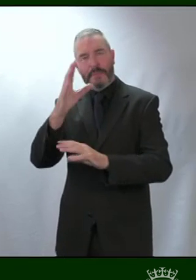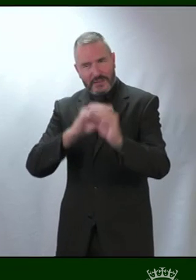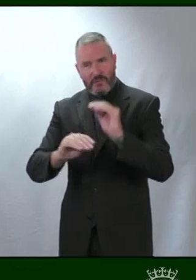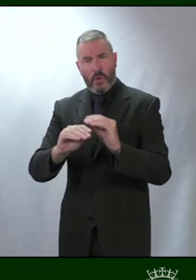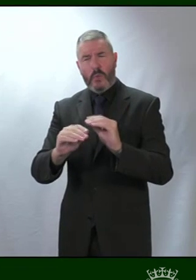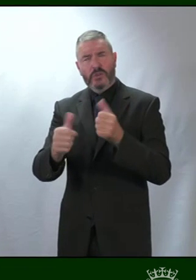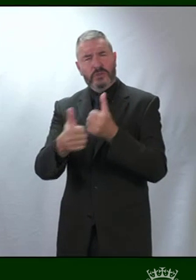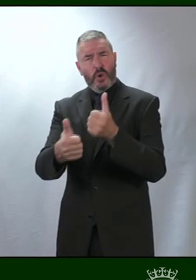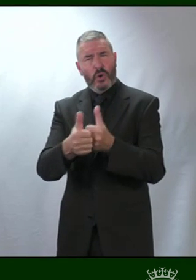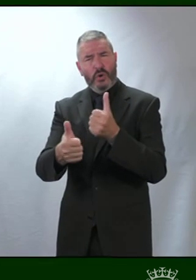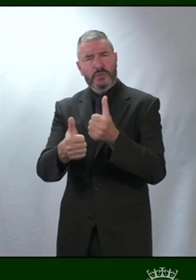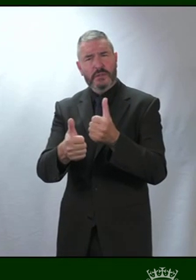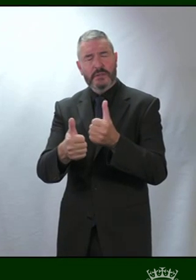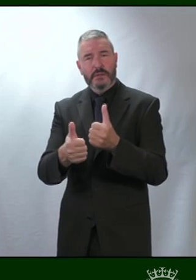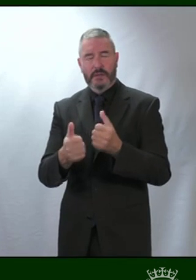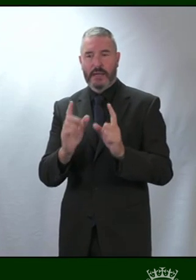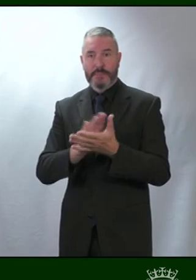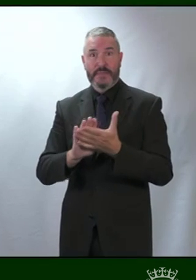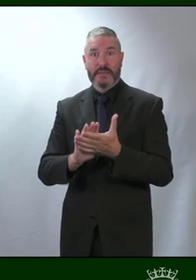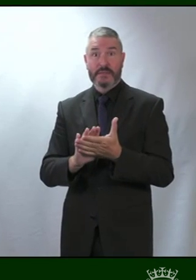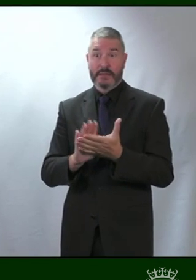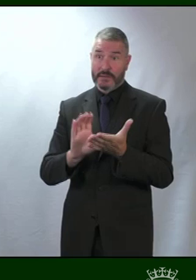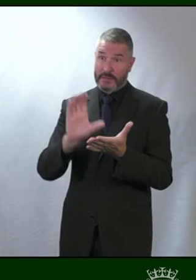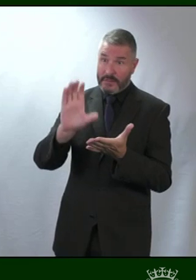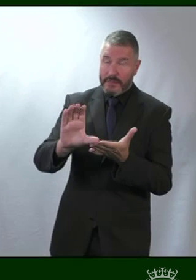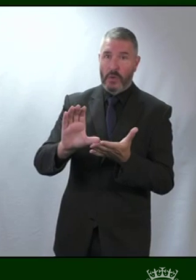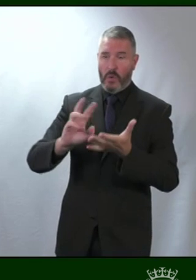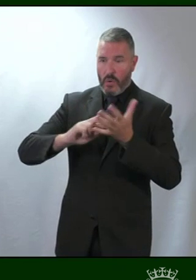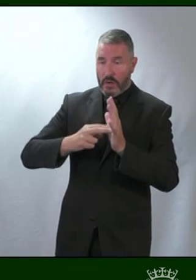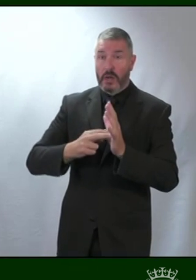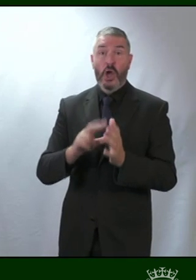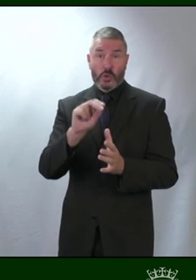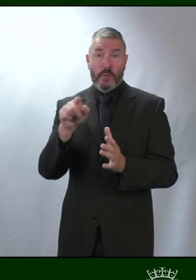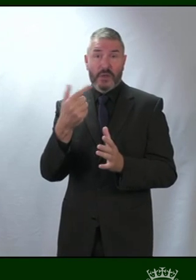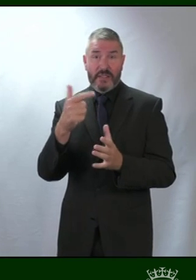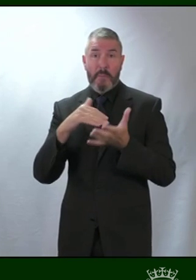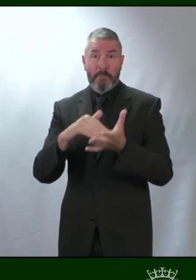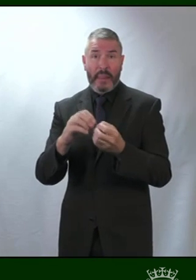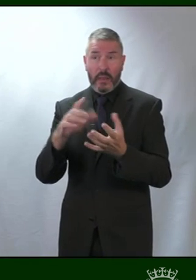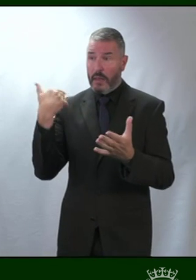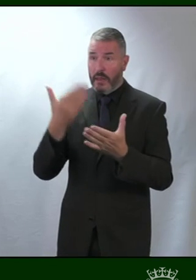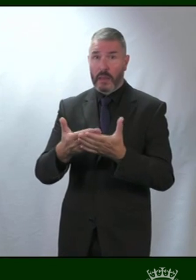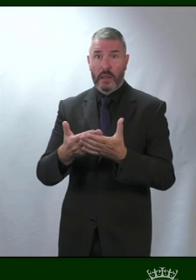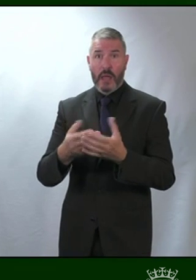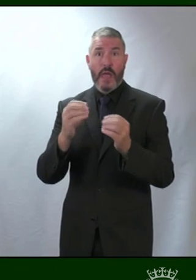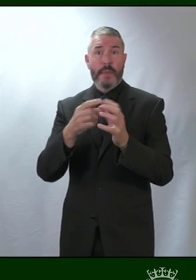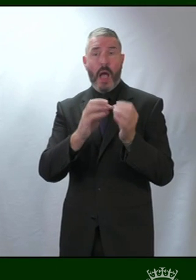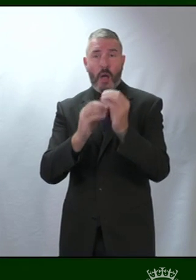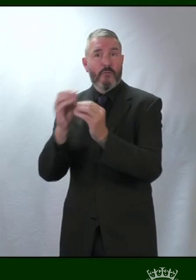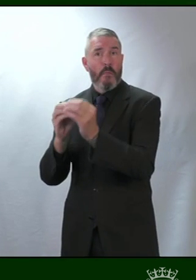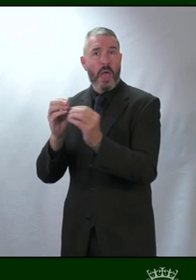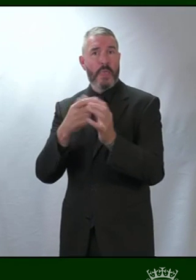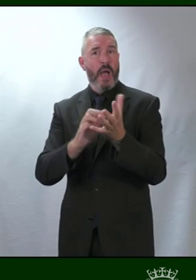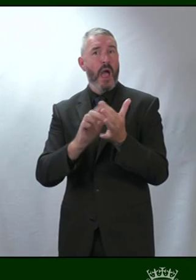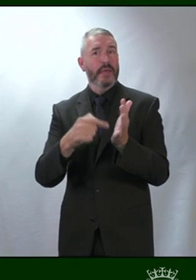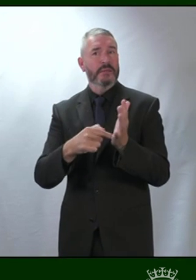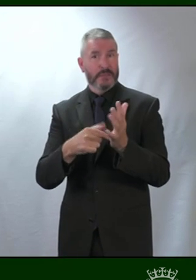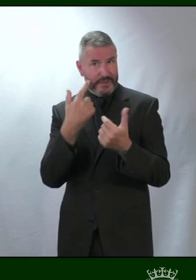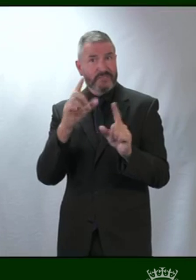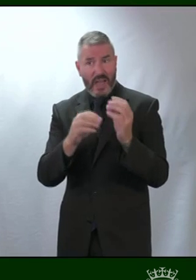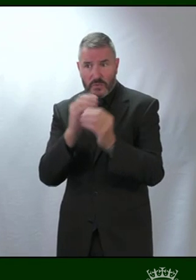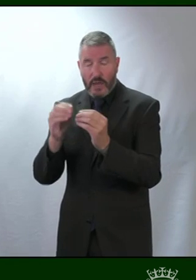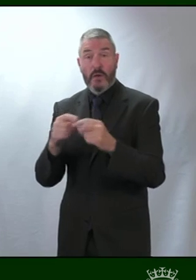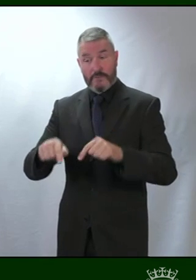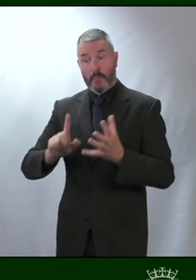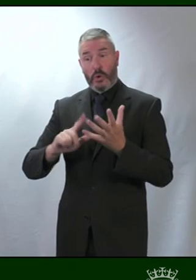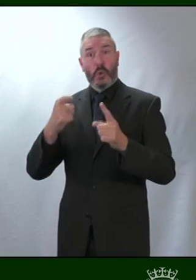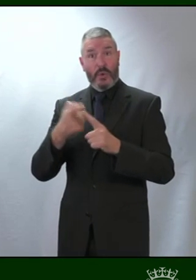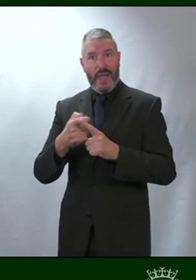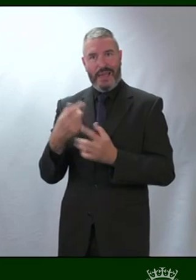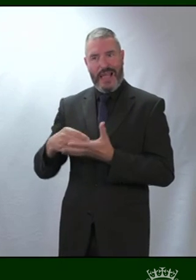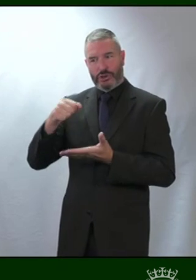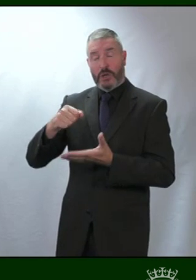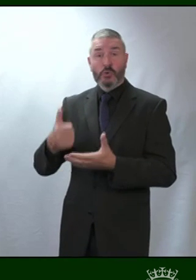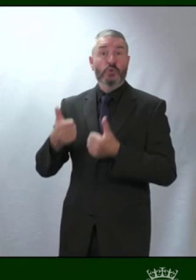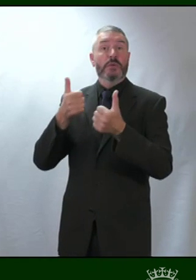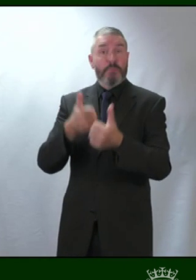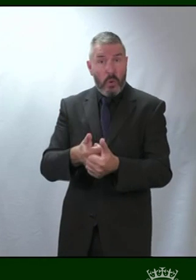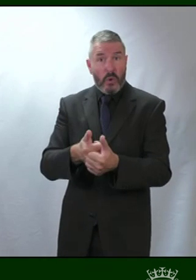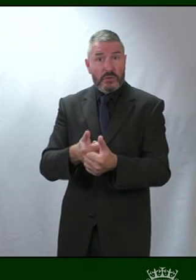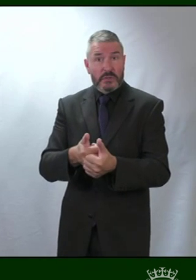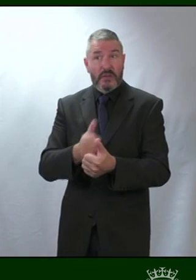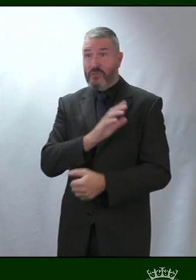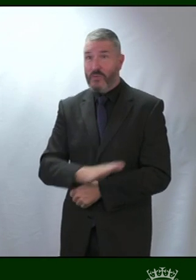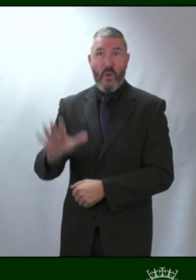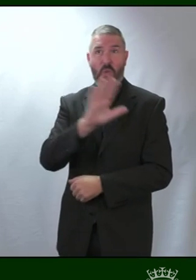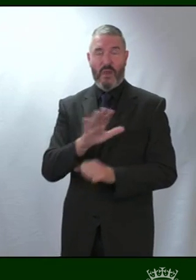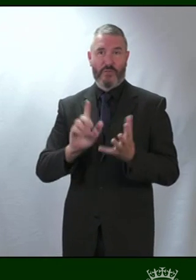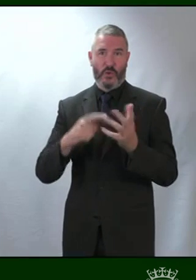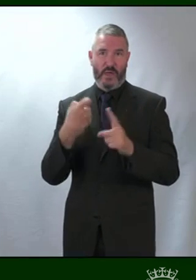It is physically incarnated by the £12.7 billion of Barnett consequentials that we are seeing come from the UK Exchequer to support people across the whole of our country.